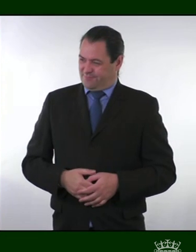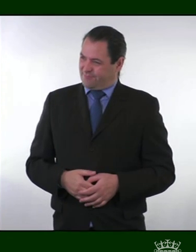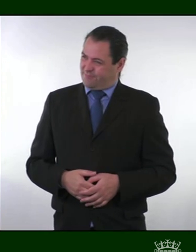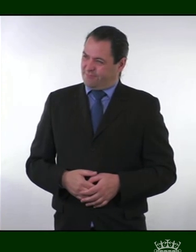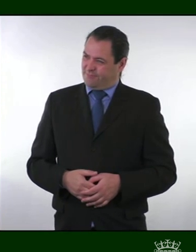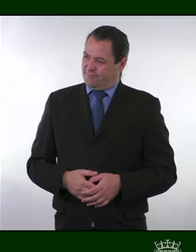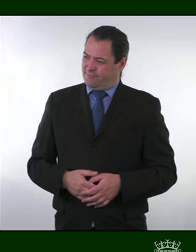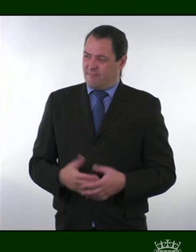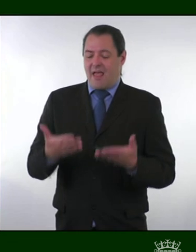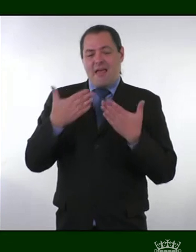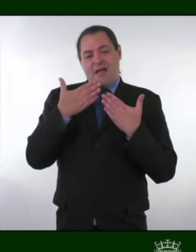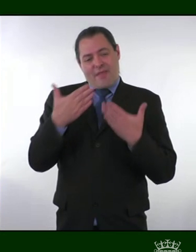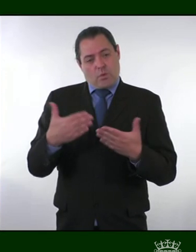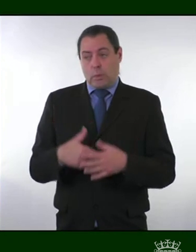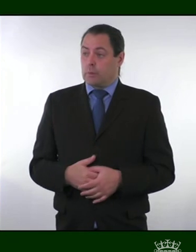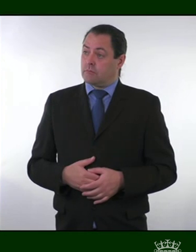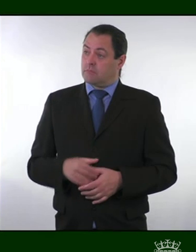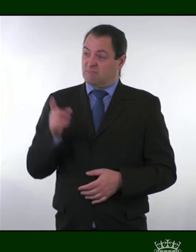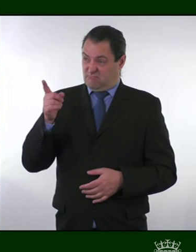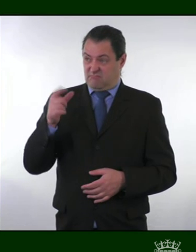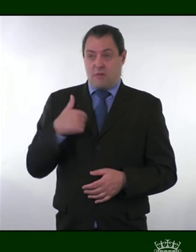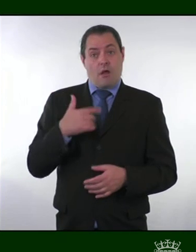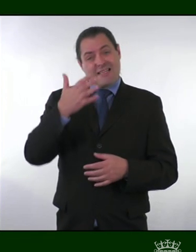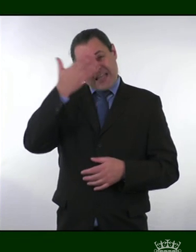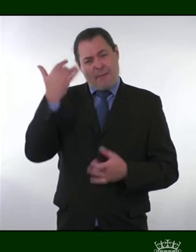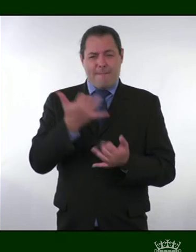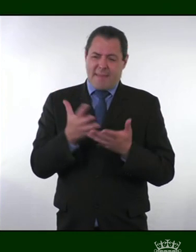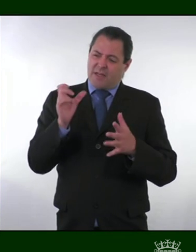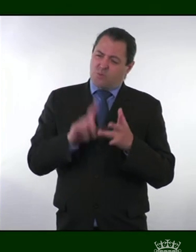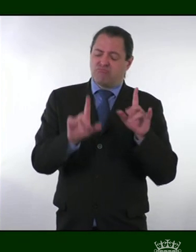Over the summer months many people undertake a range of activities.